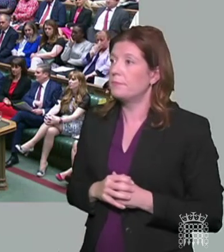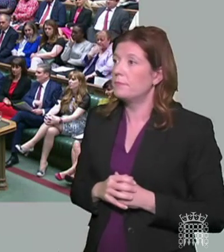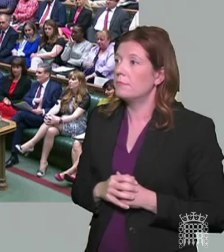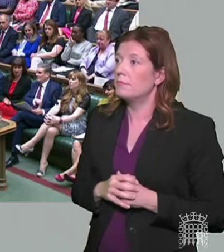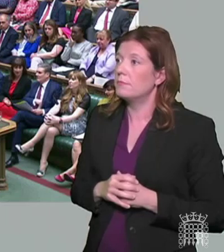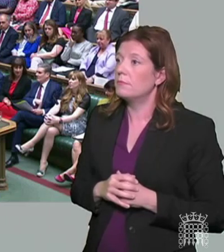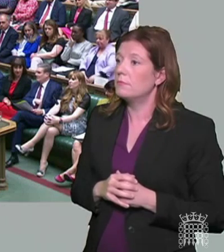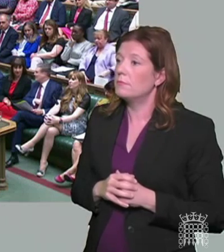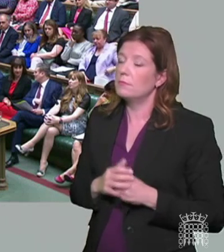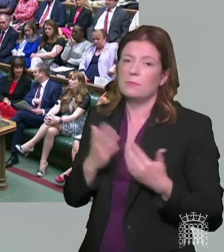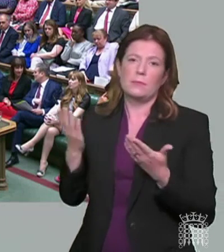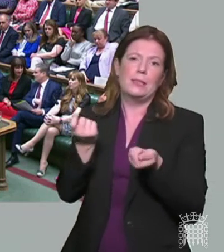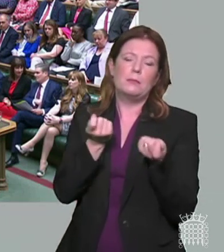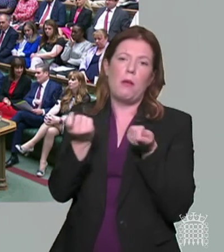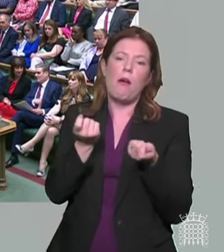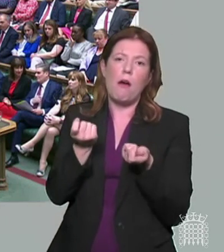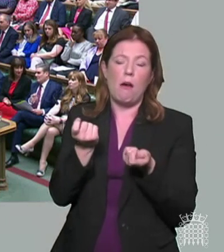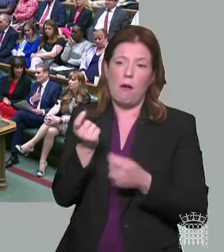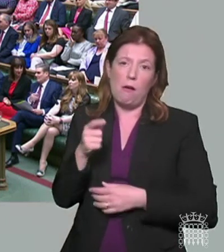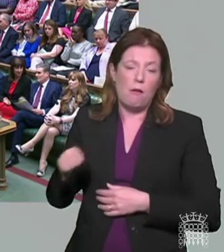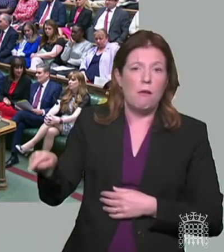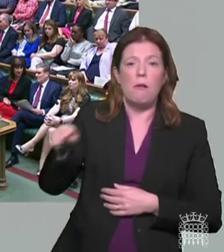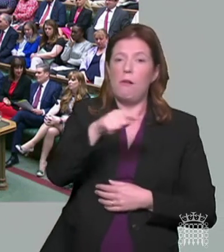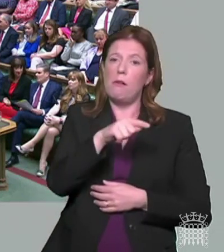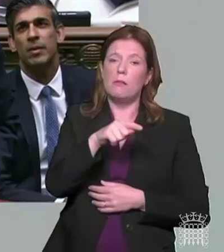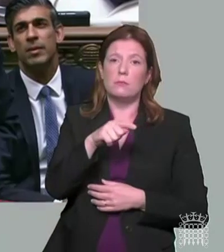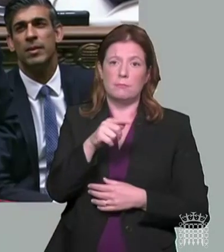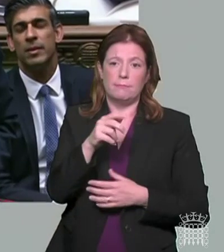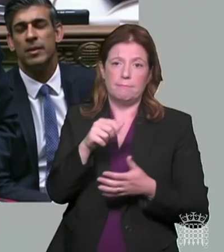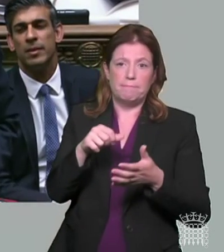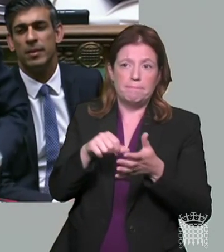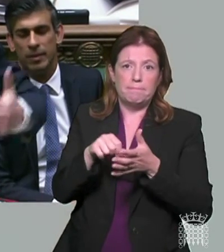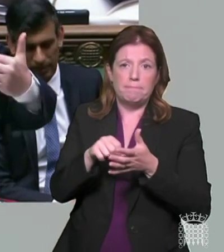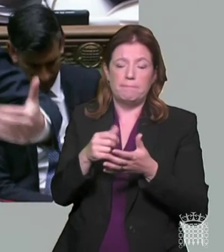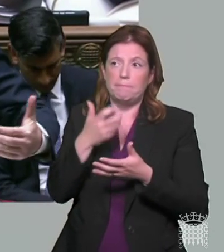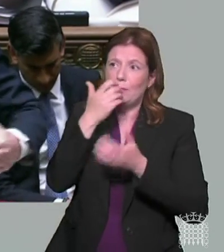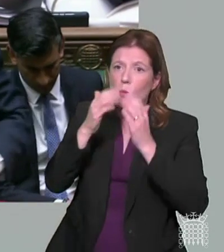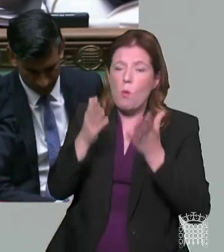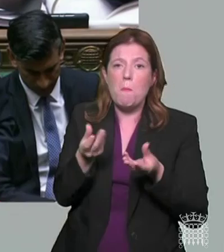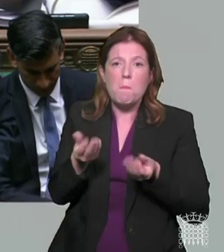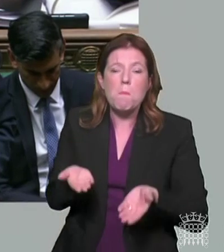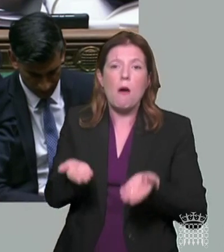I think everybody has every sympathy with people who are facing difficulties with the cost of heating.